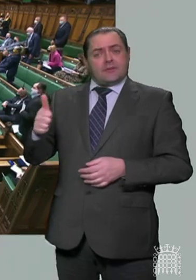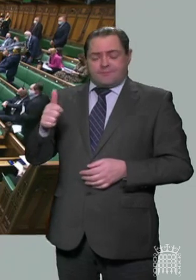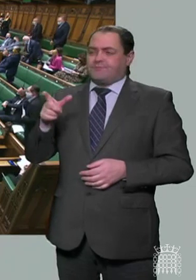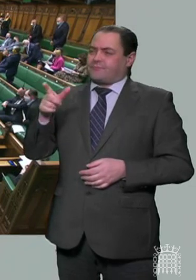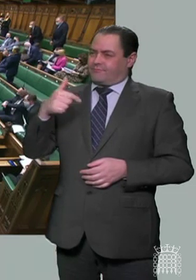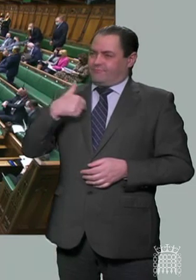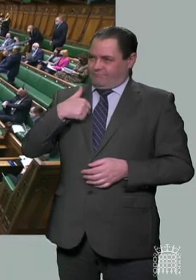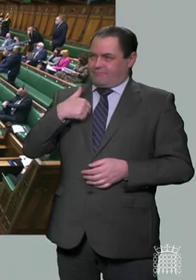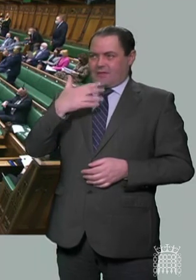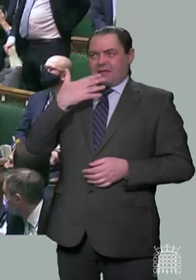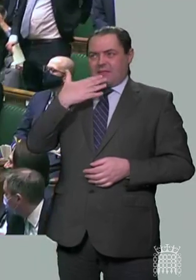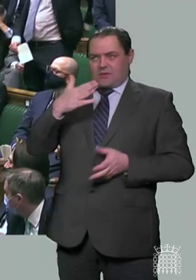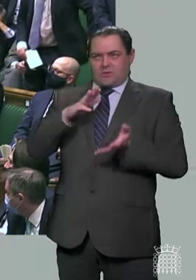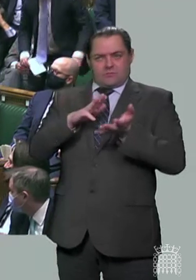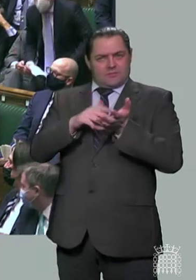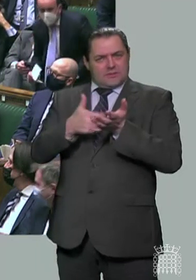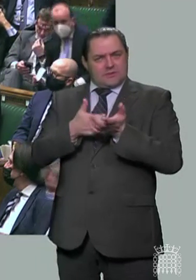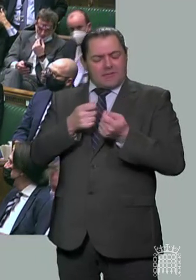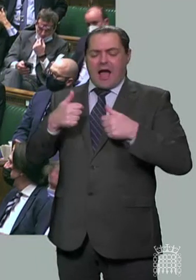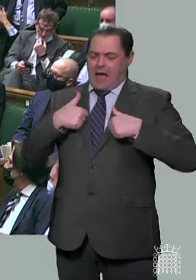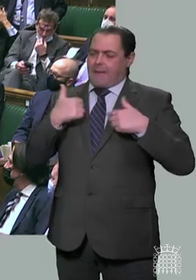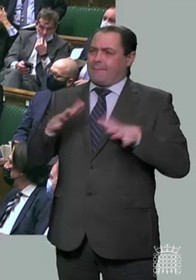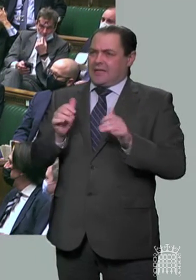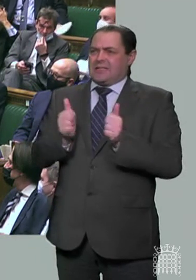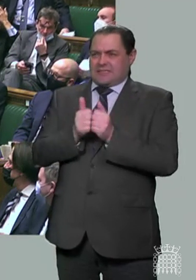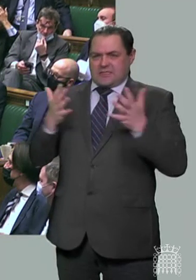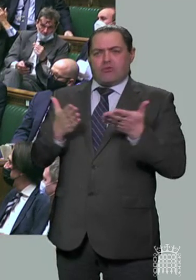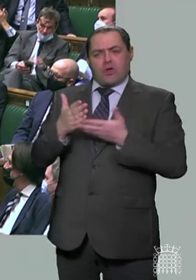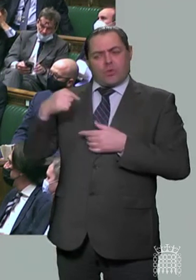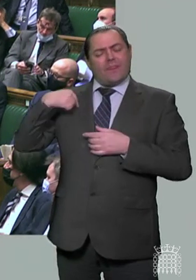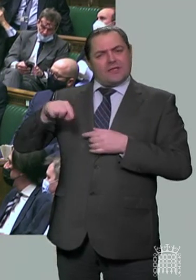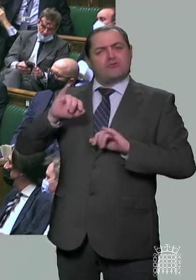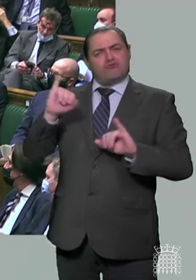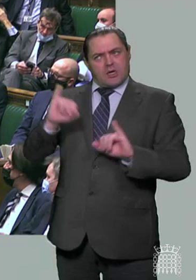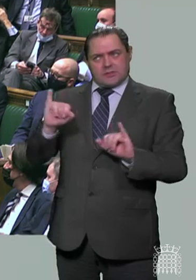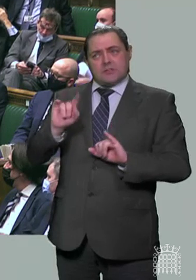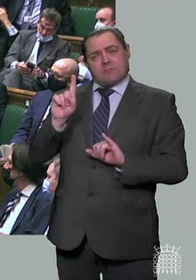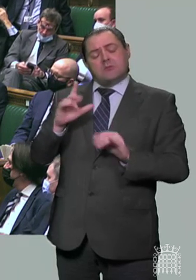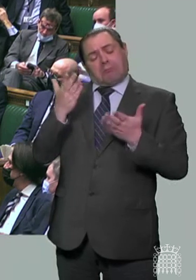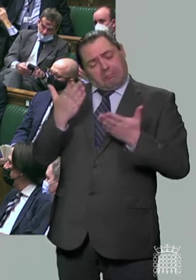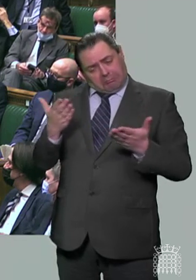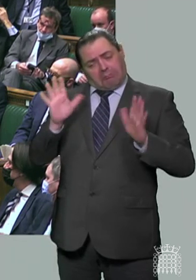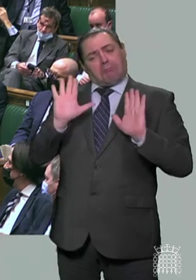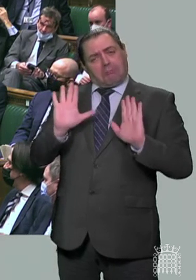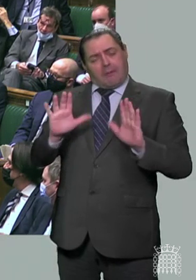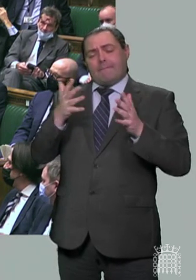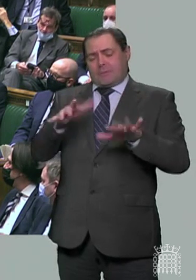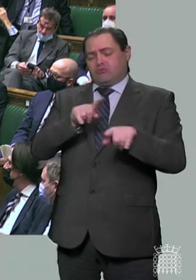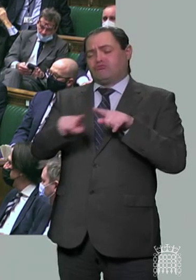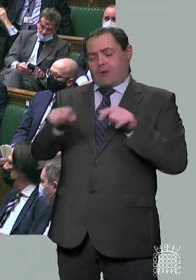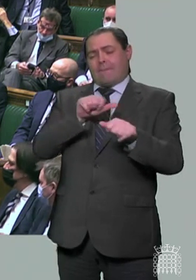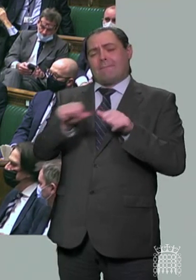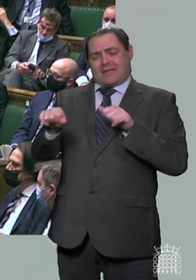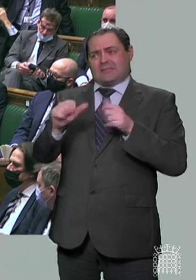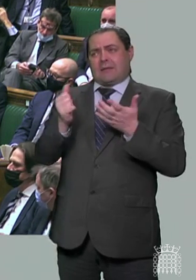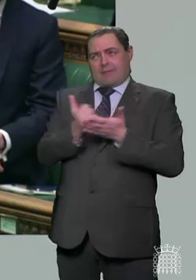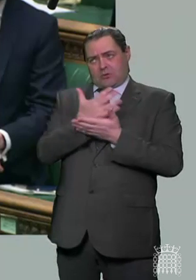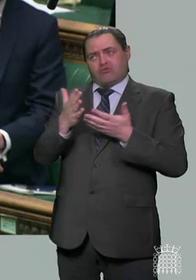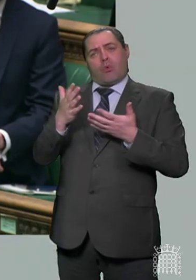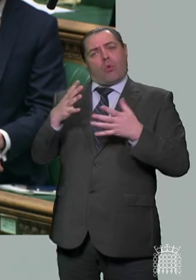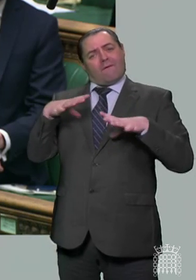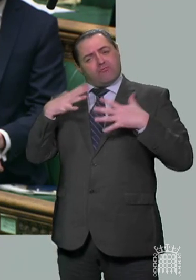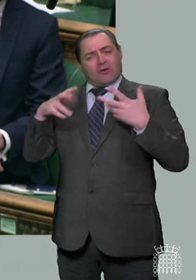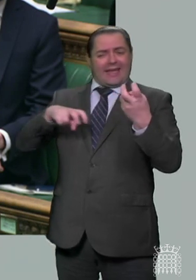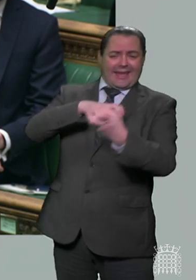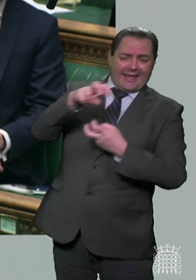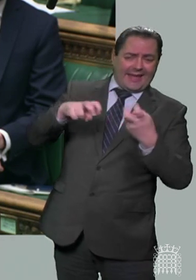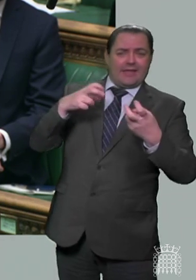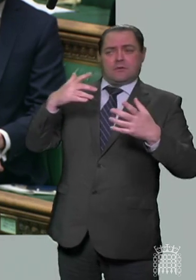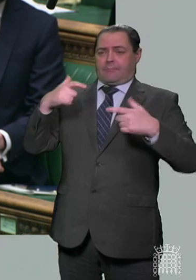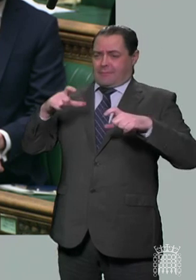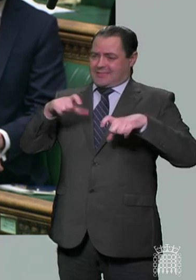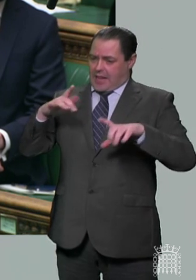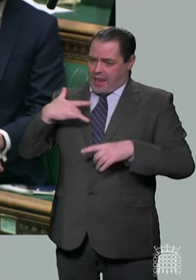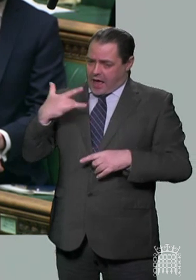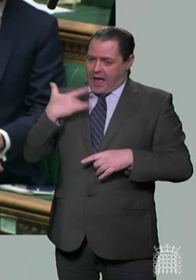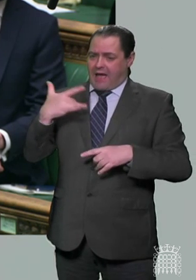I have certainly disagreed occasionally with my right honourable Friend in the course of this crisis, but I also credit him with doing his very level best to preserve freedom, lives and prosperity in this country.